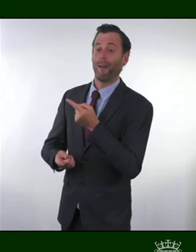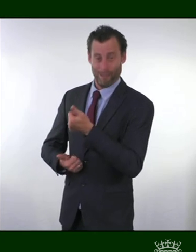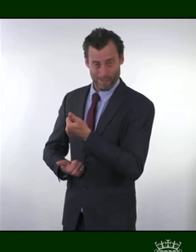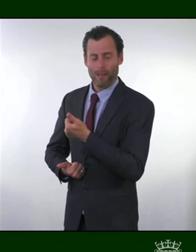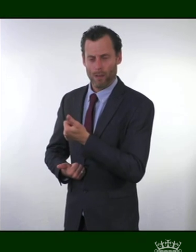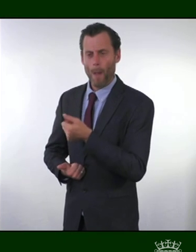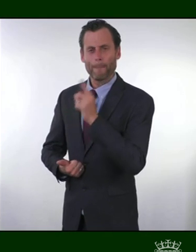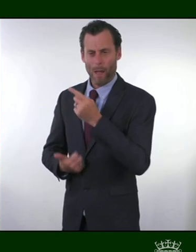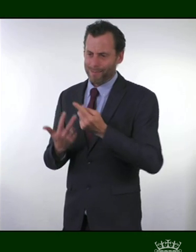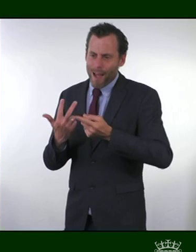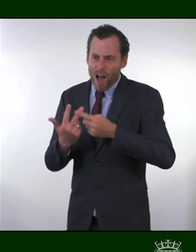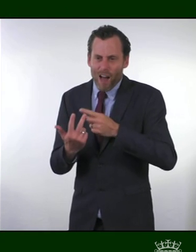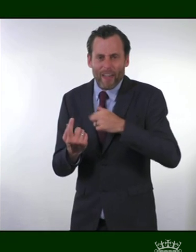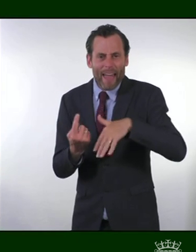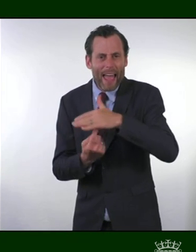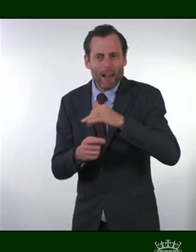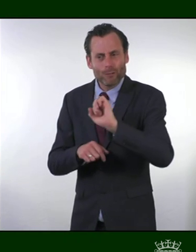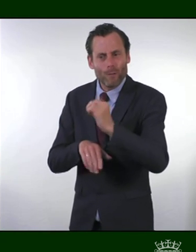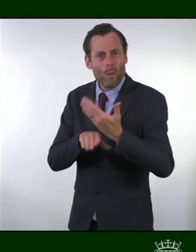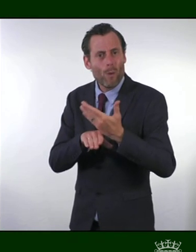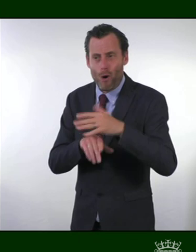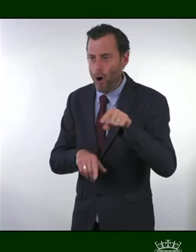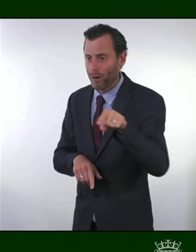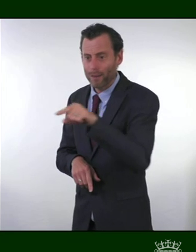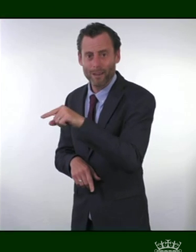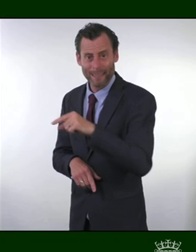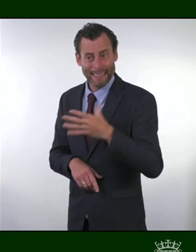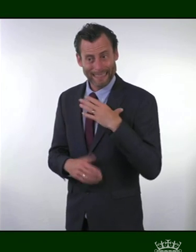Many of us expected to hear them today, but we have not.